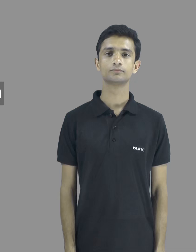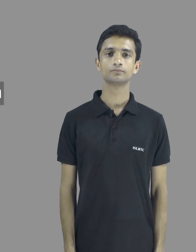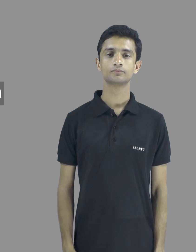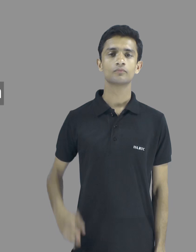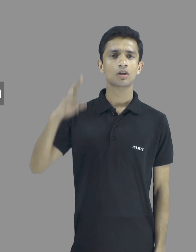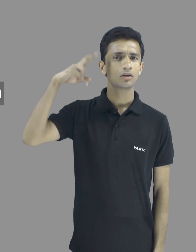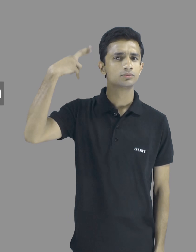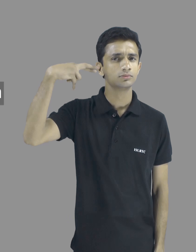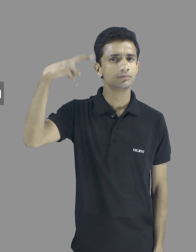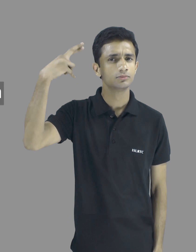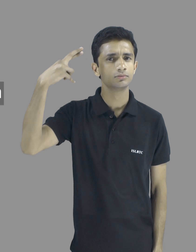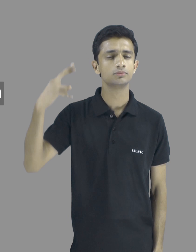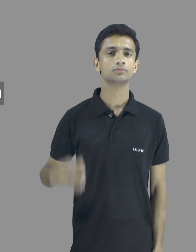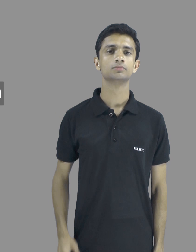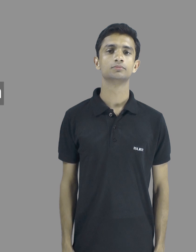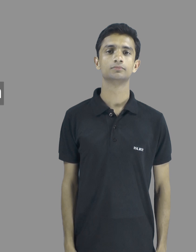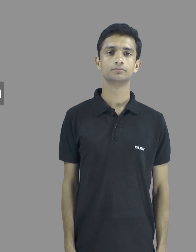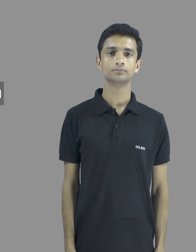Reason